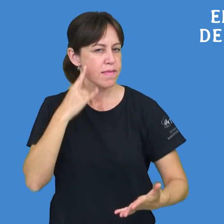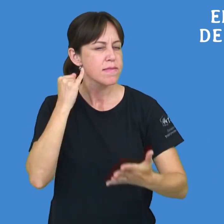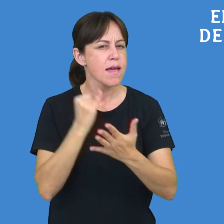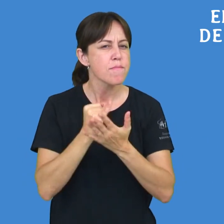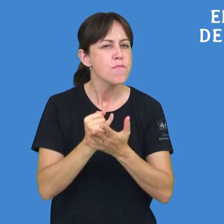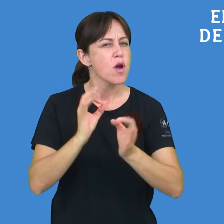probar